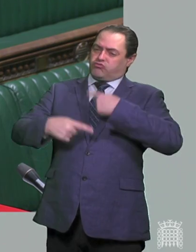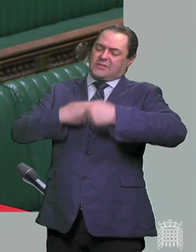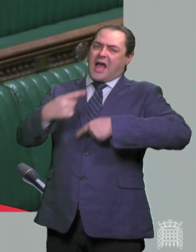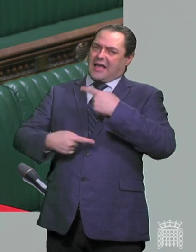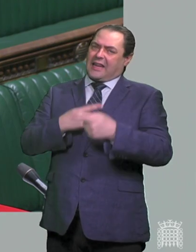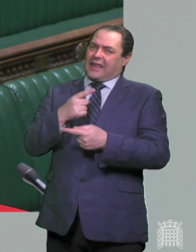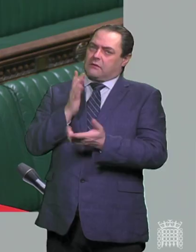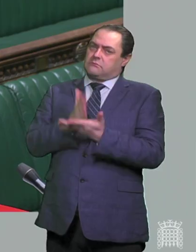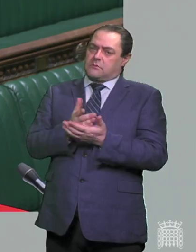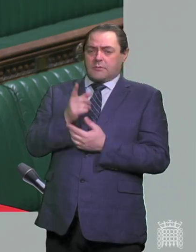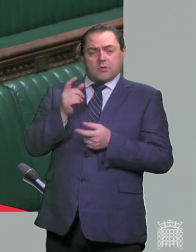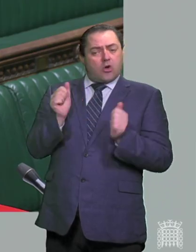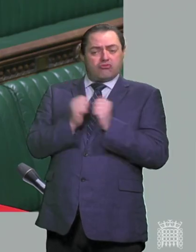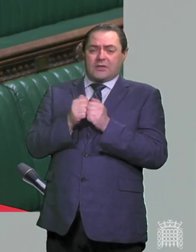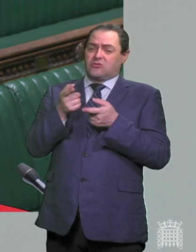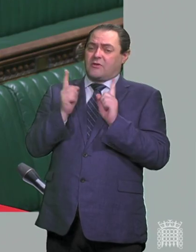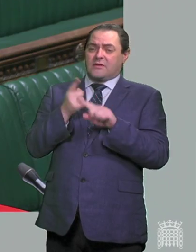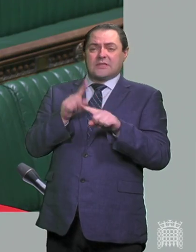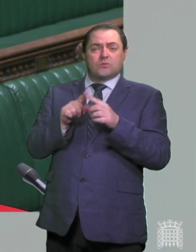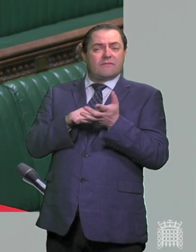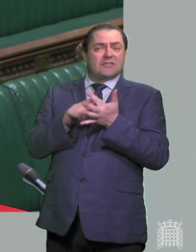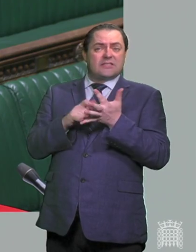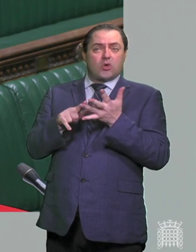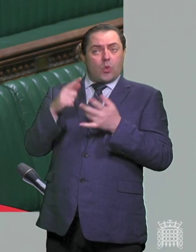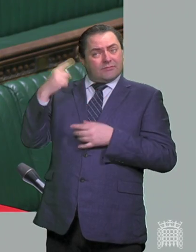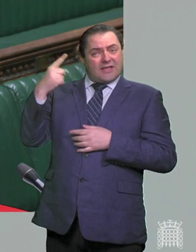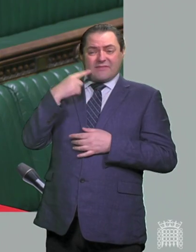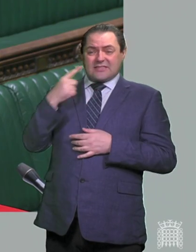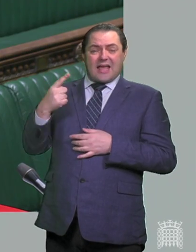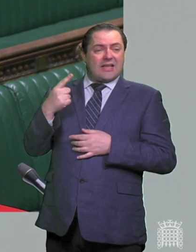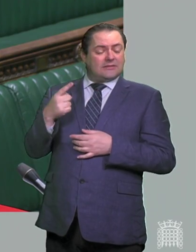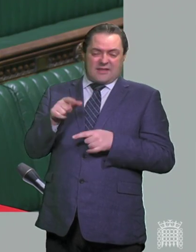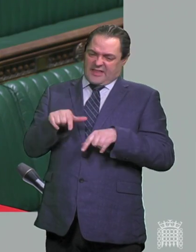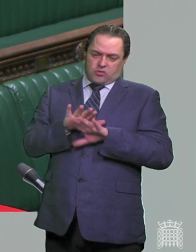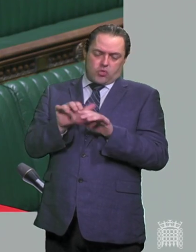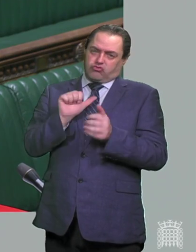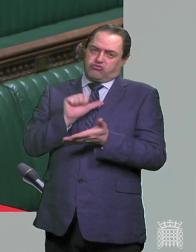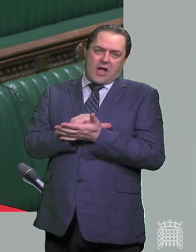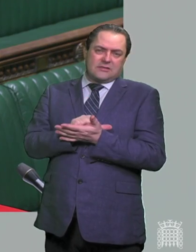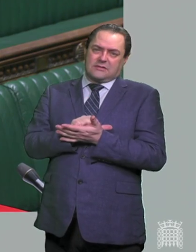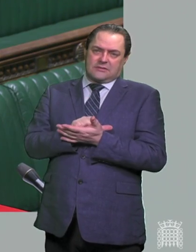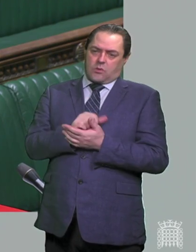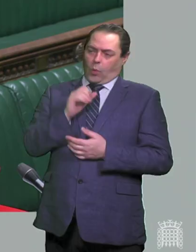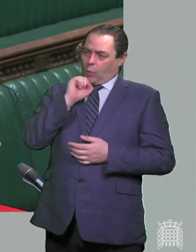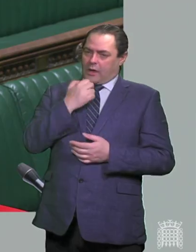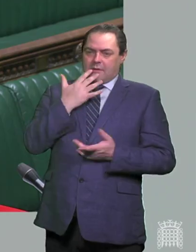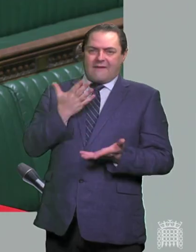But I agree with the chief executive of Tesco, Britain’s largest retailer, when he says that this is not the right scheme—it will be inflationary.